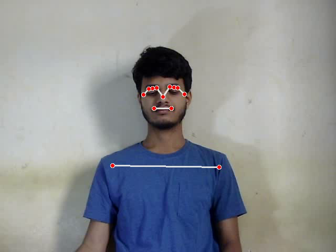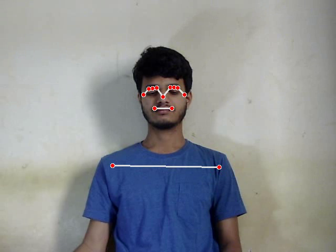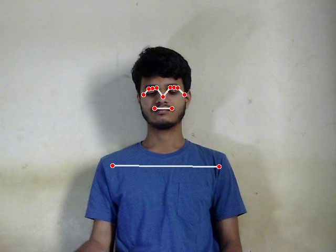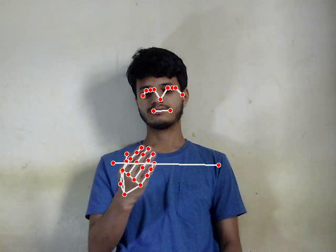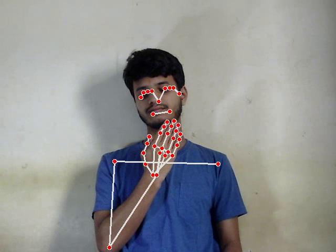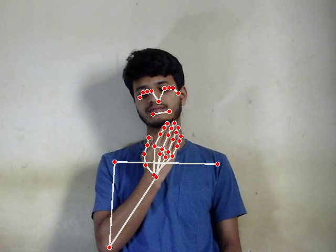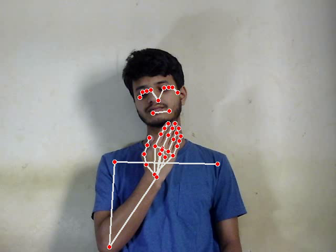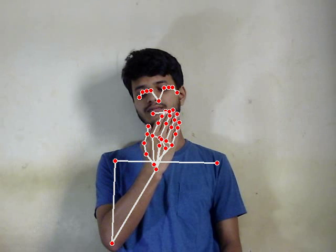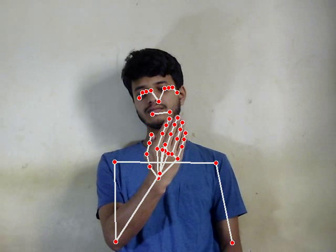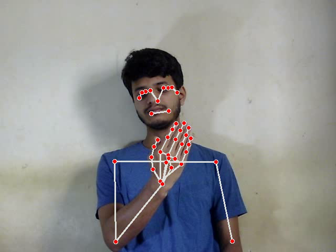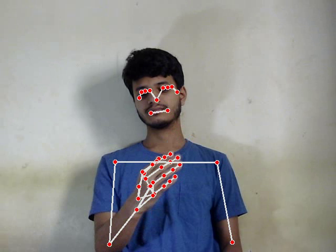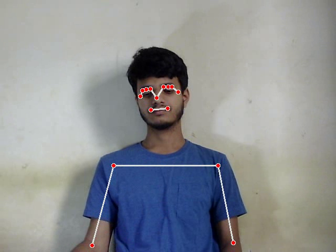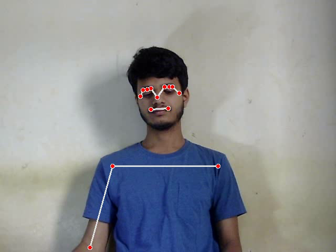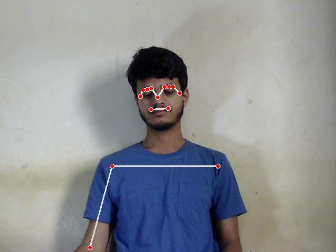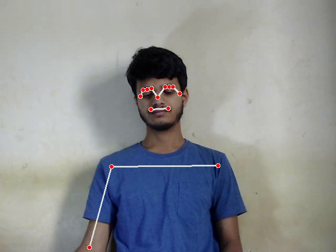thank you